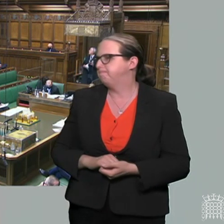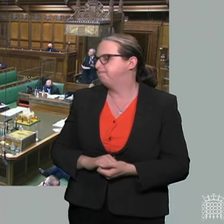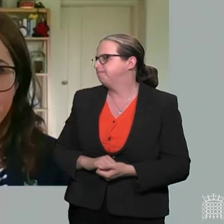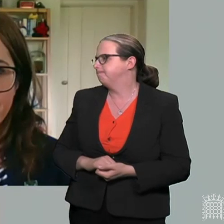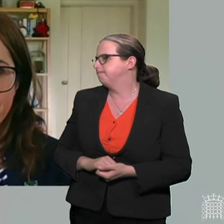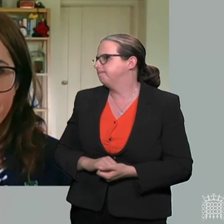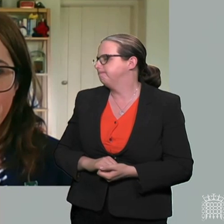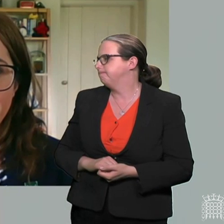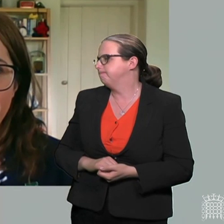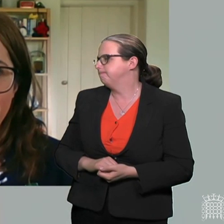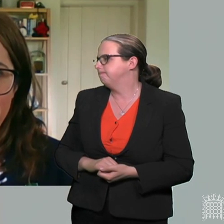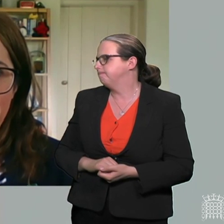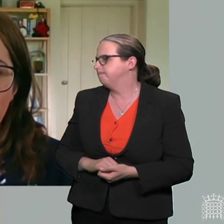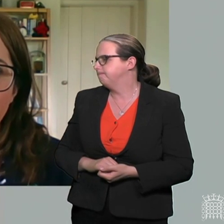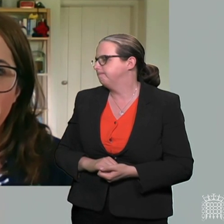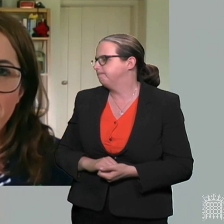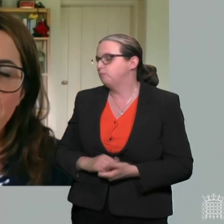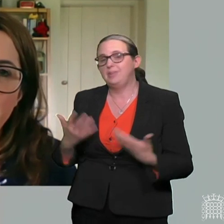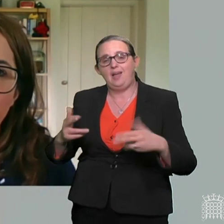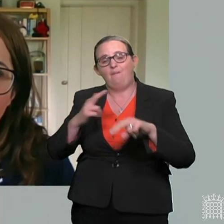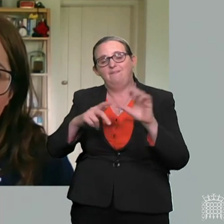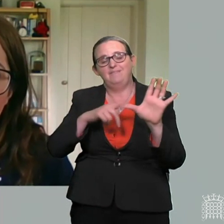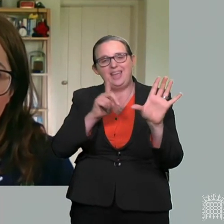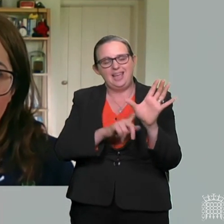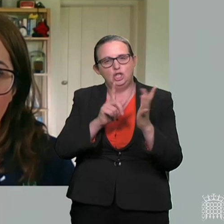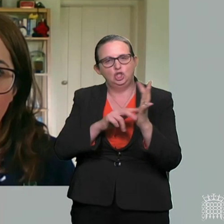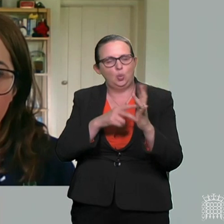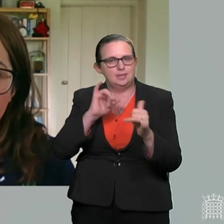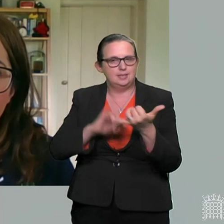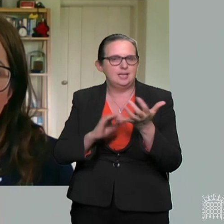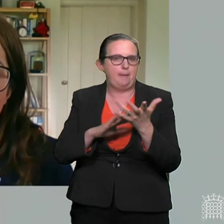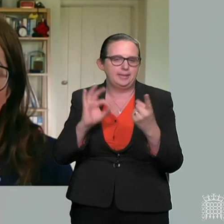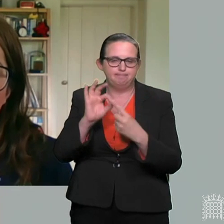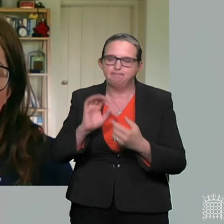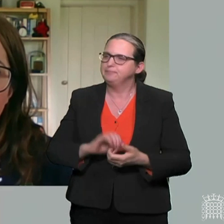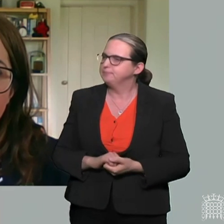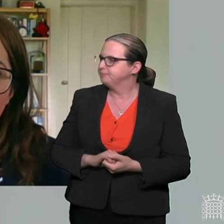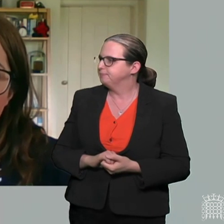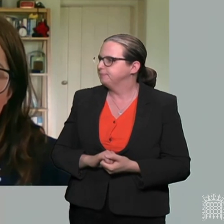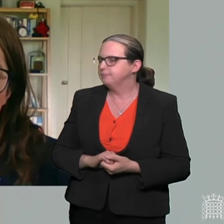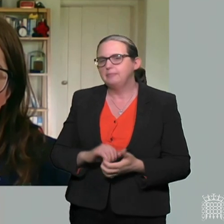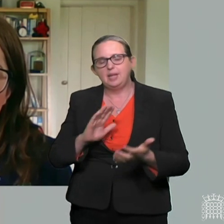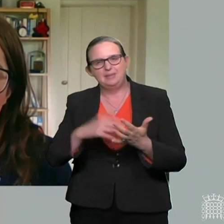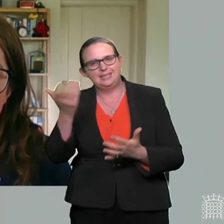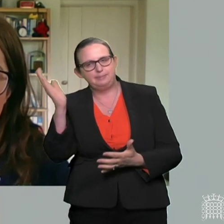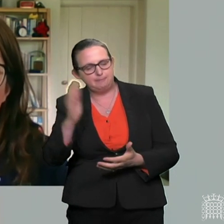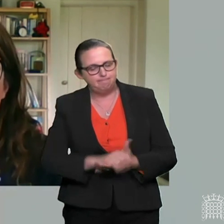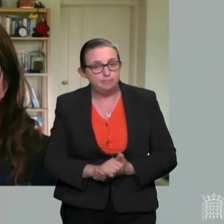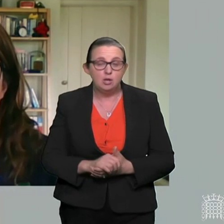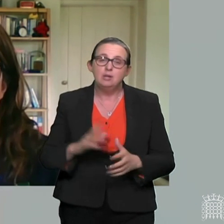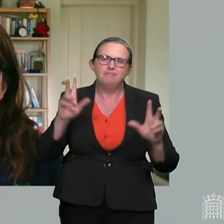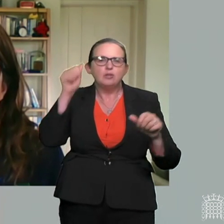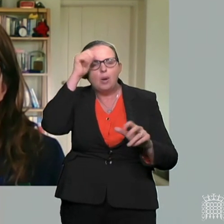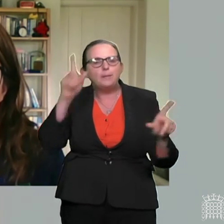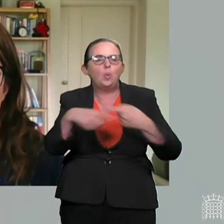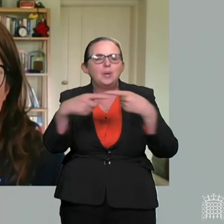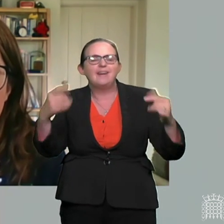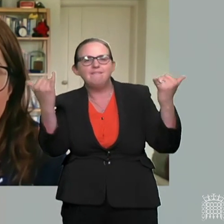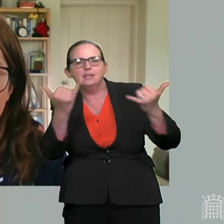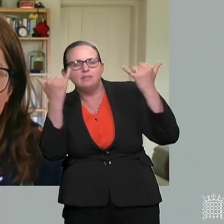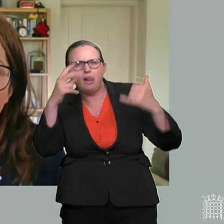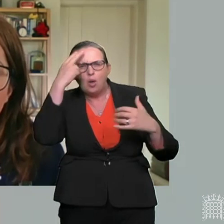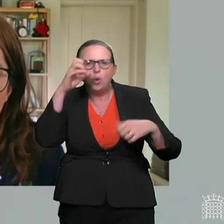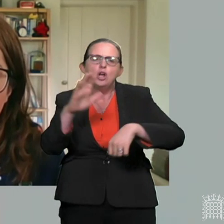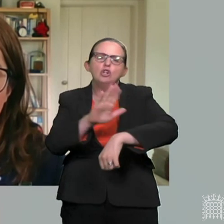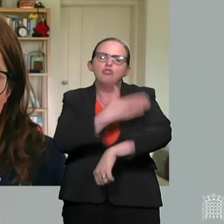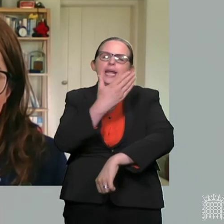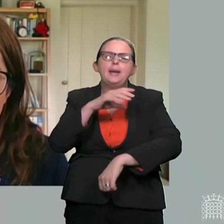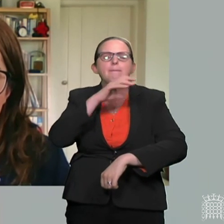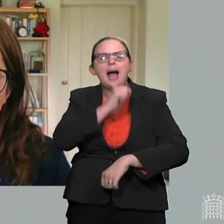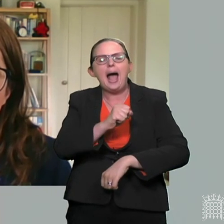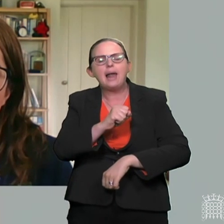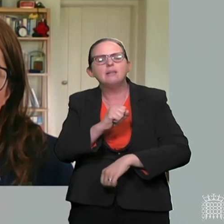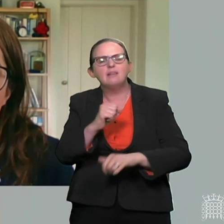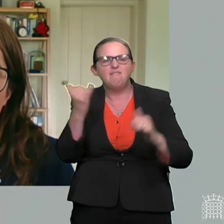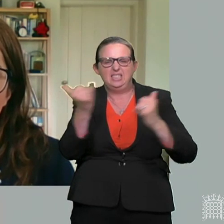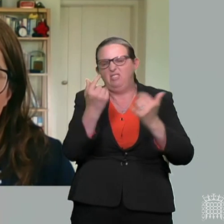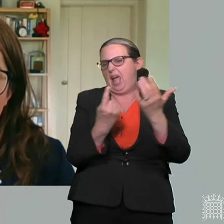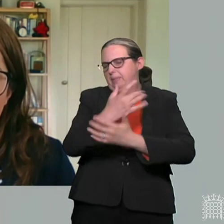Mr Speaker, I am sure you will know the Green Man festival, an incredibly popular international music event which takes place in Crickhowell in my constituency.